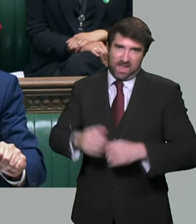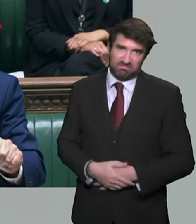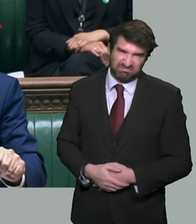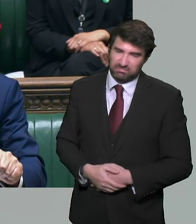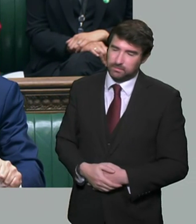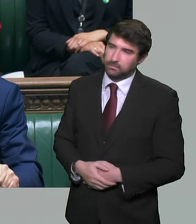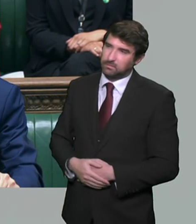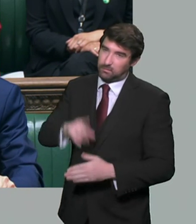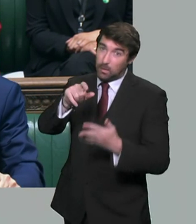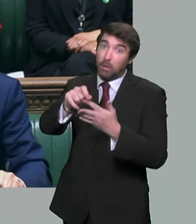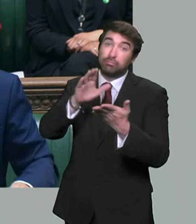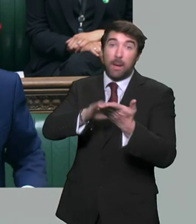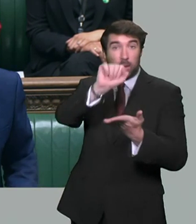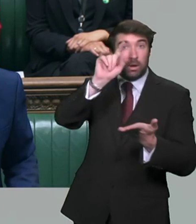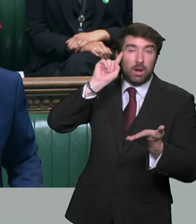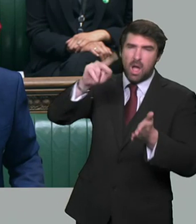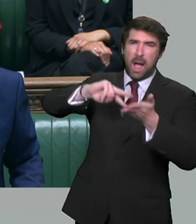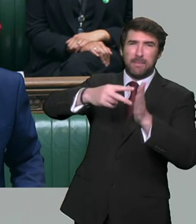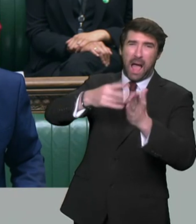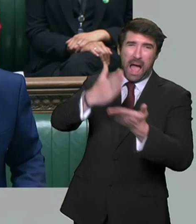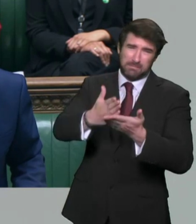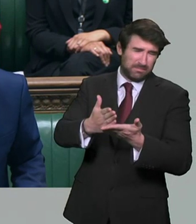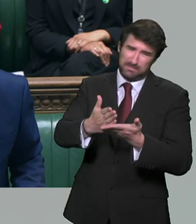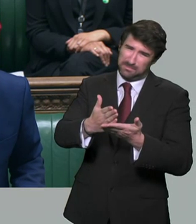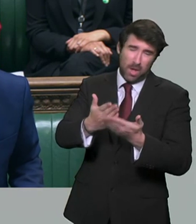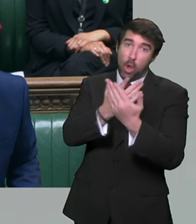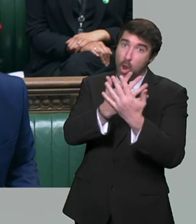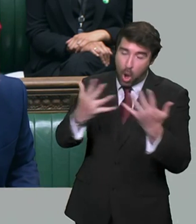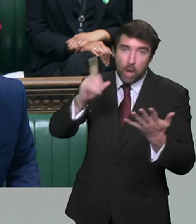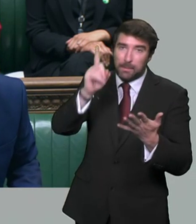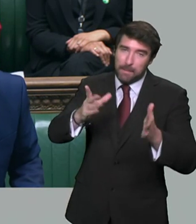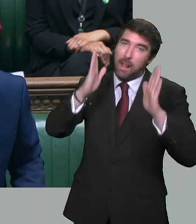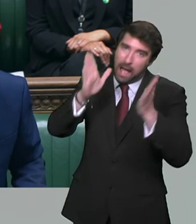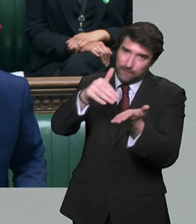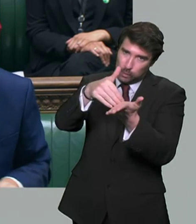People will still face huge bills. Many homeowners will need to sell their homes.